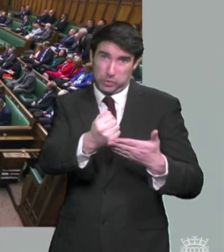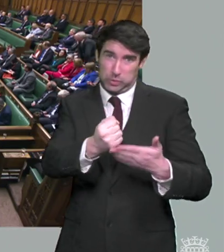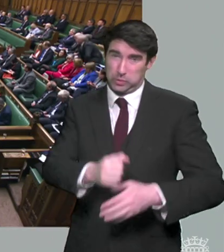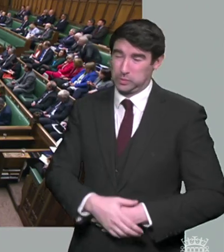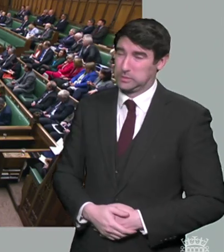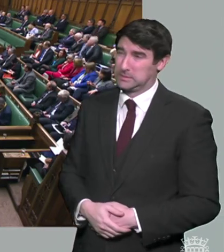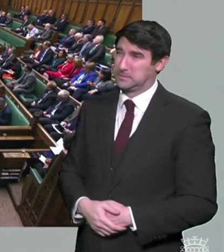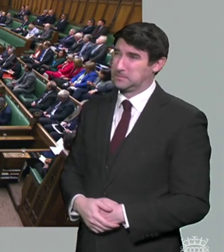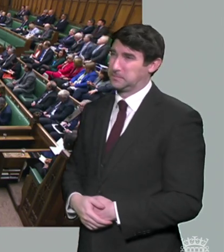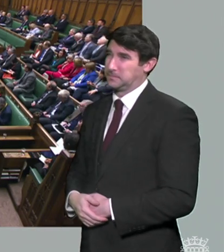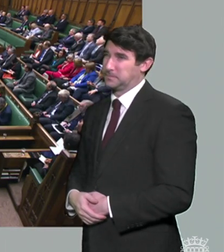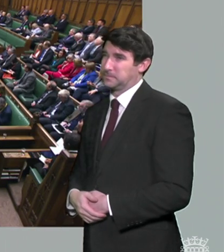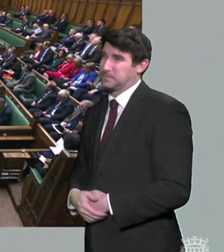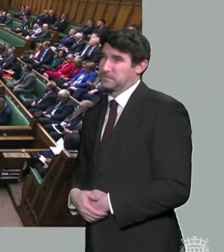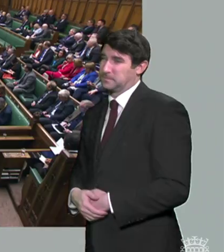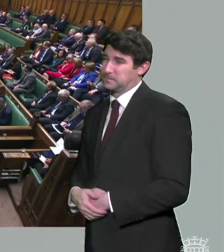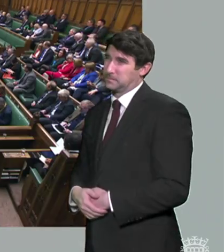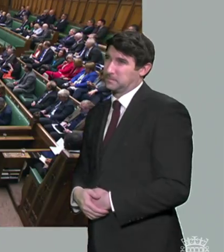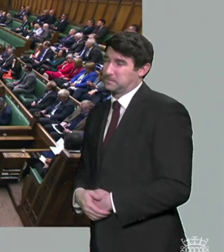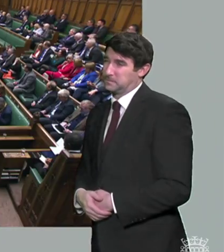I call the shadow Secretary of State.